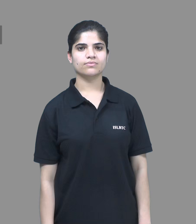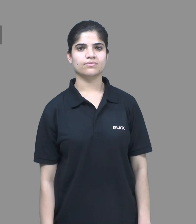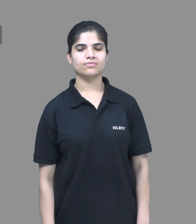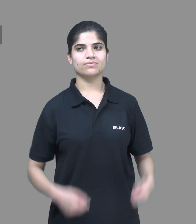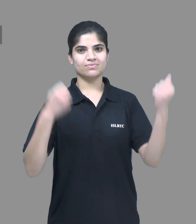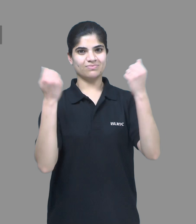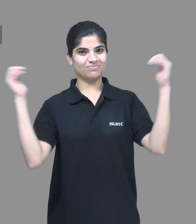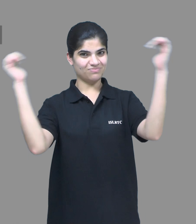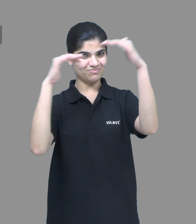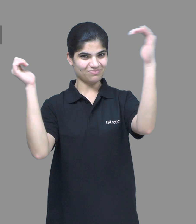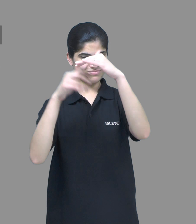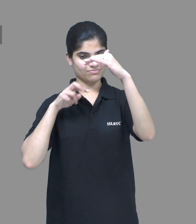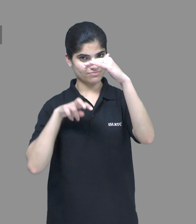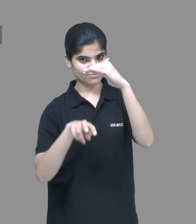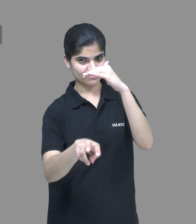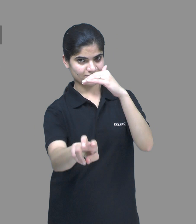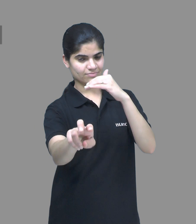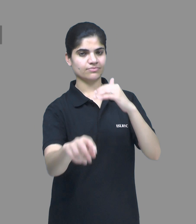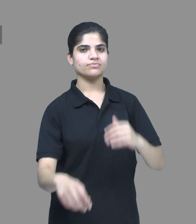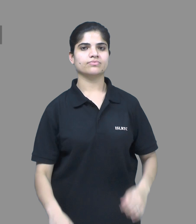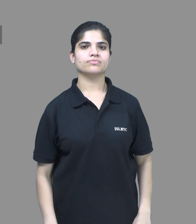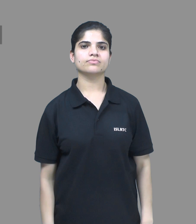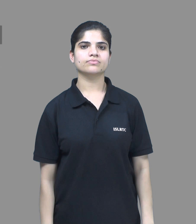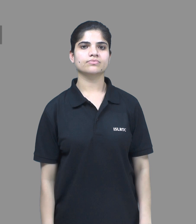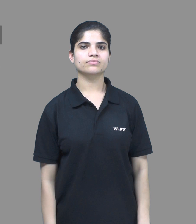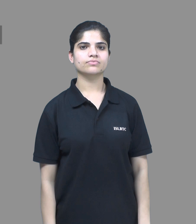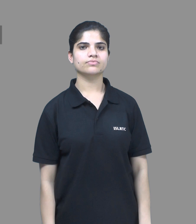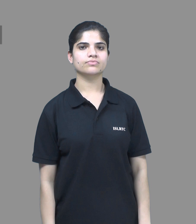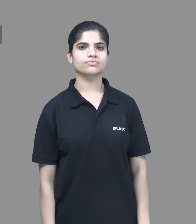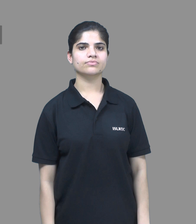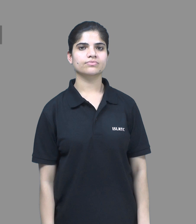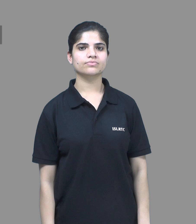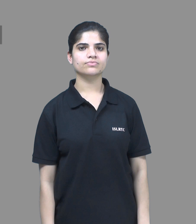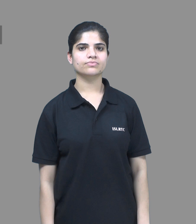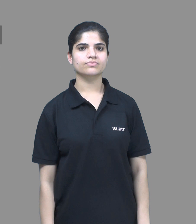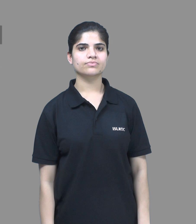Subway